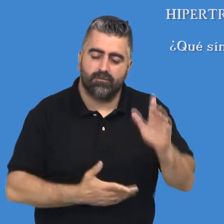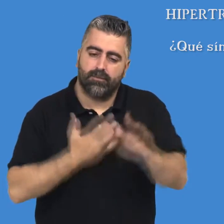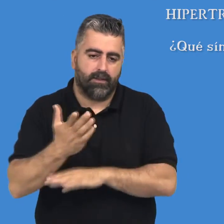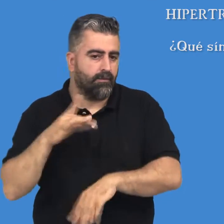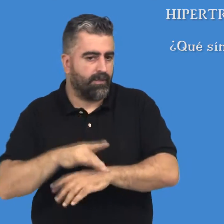ir